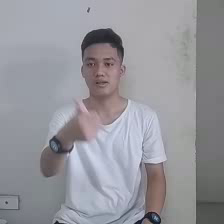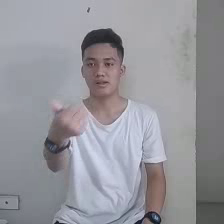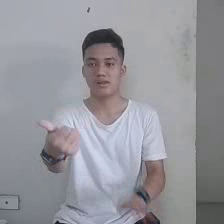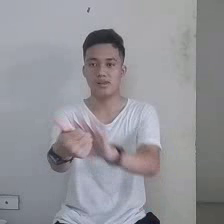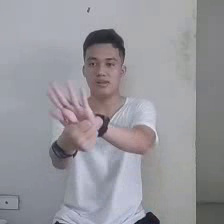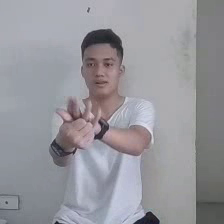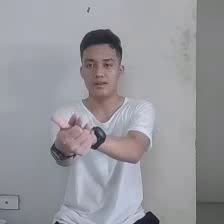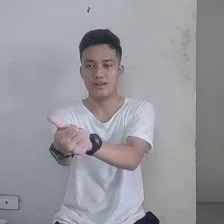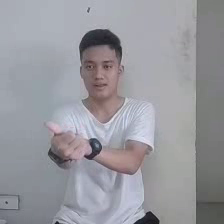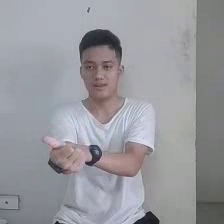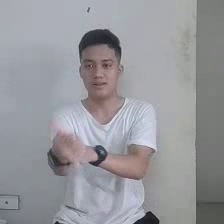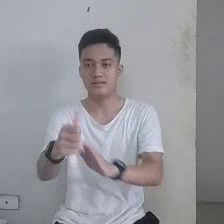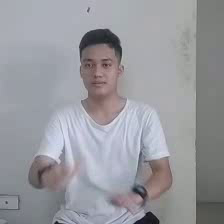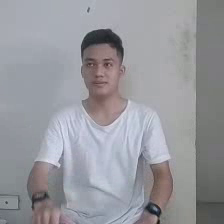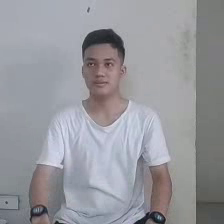An ủi